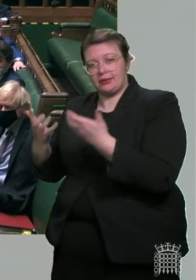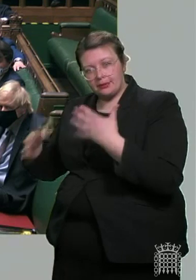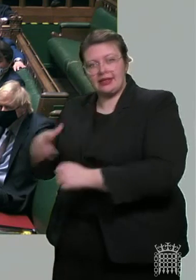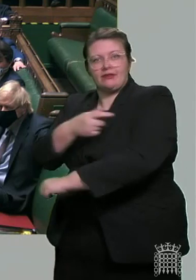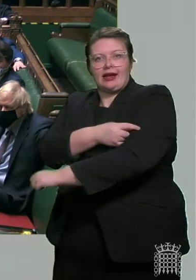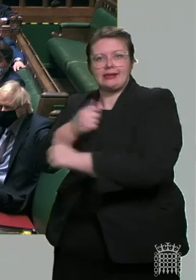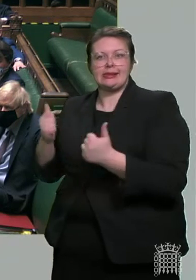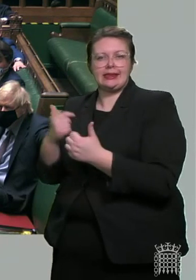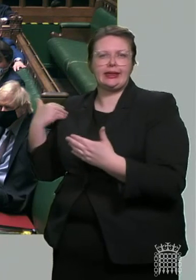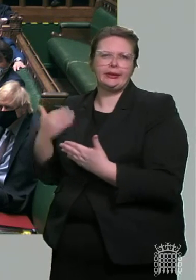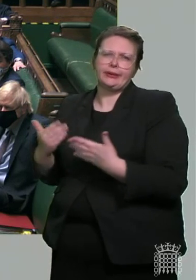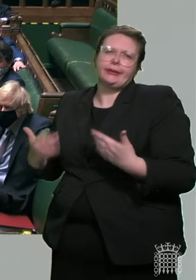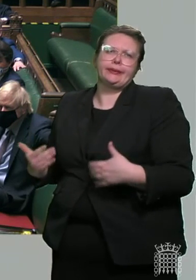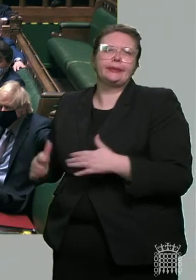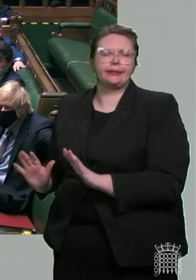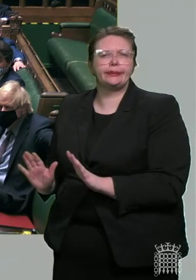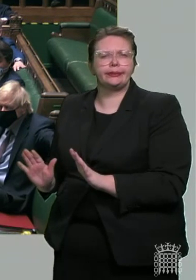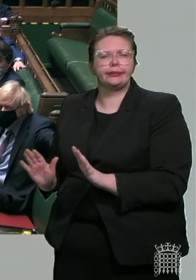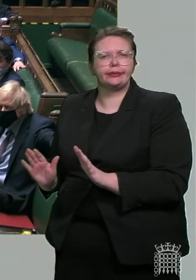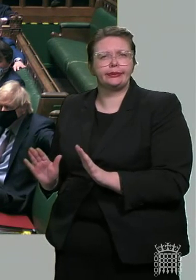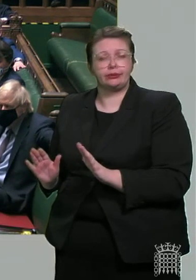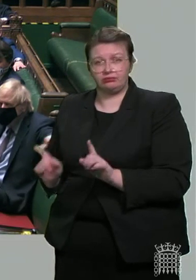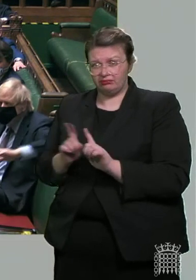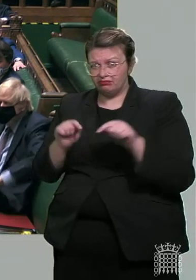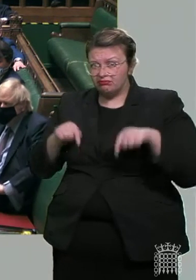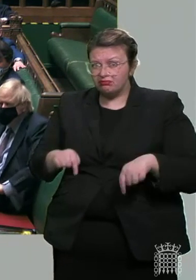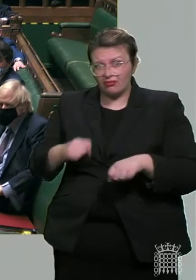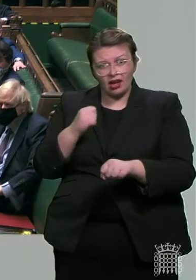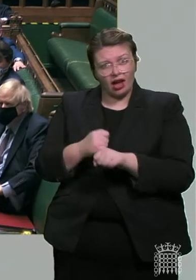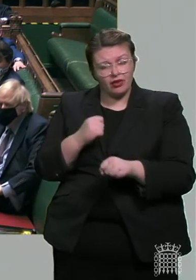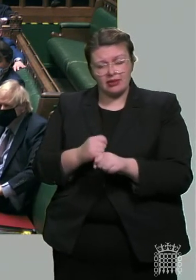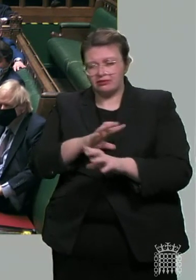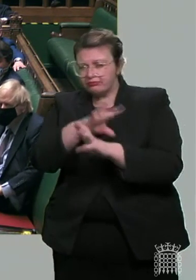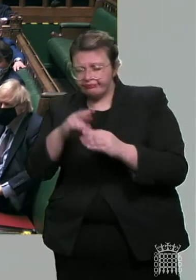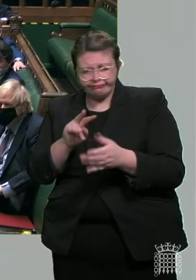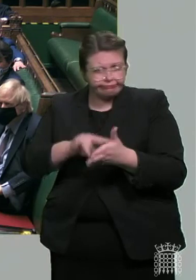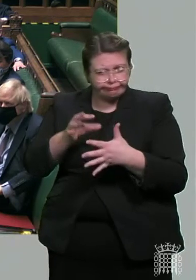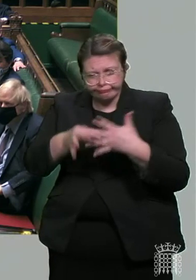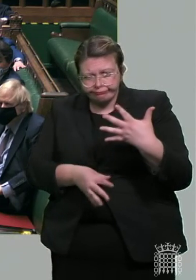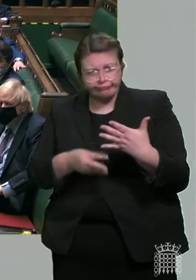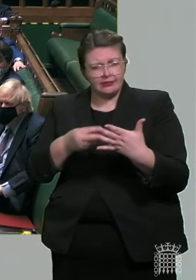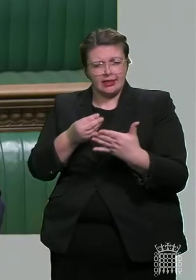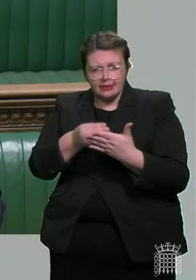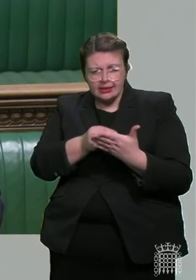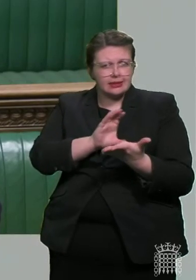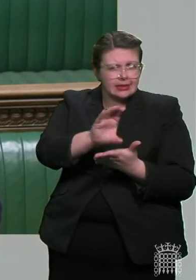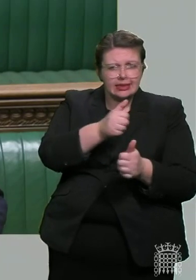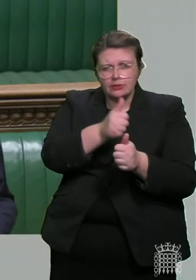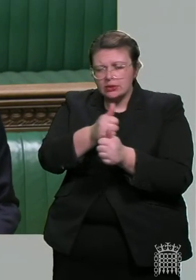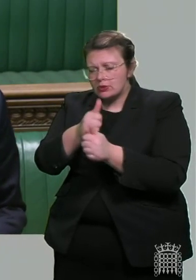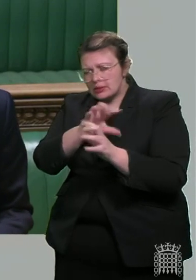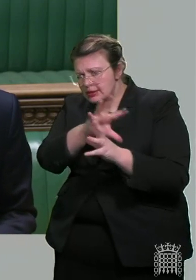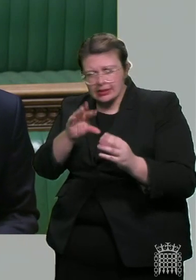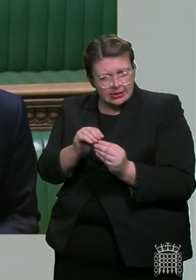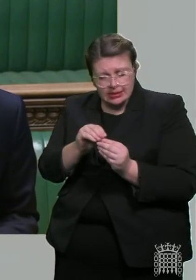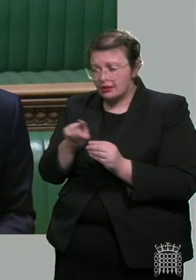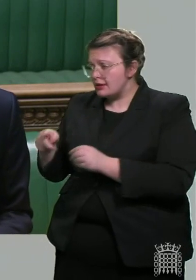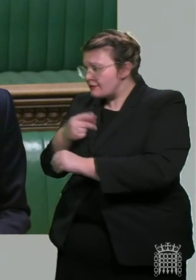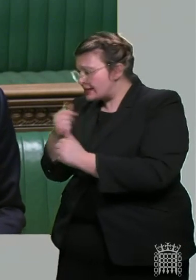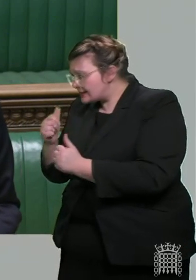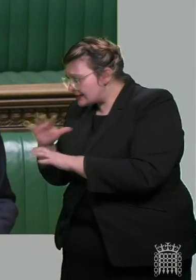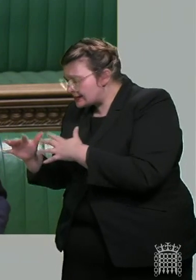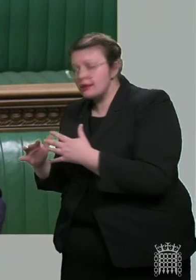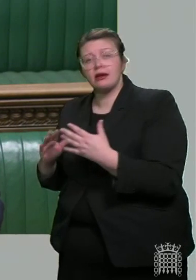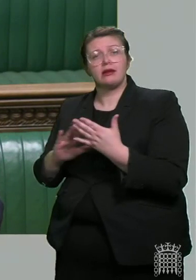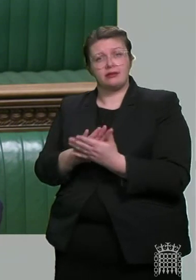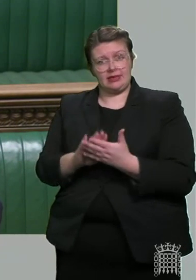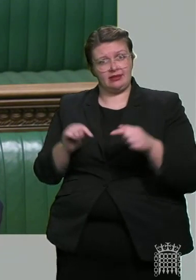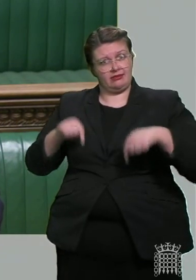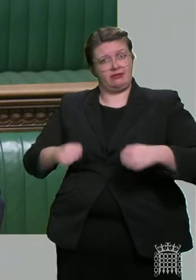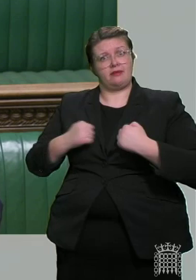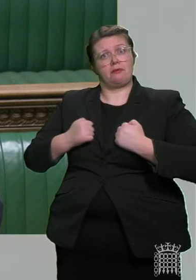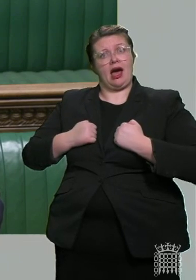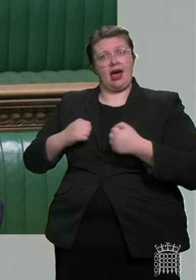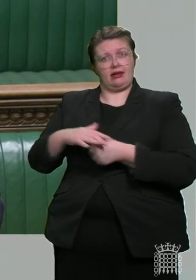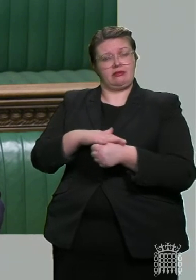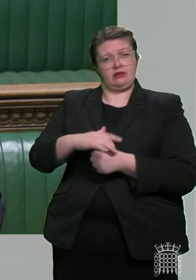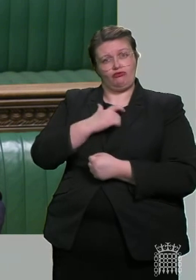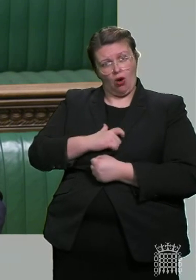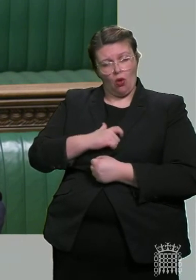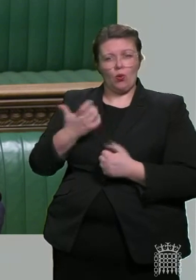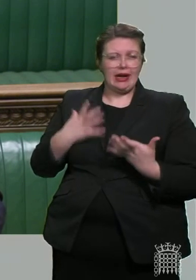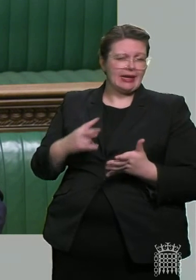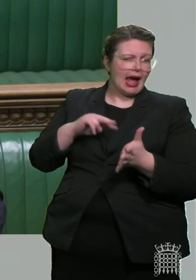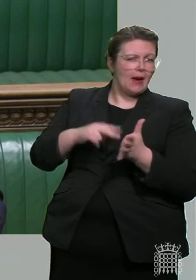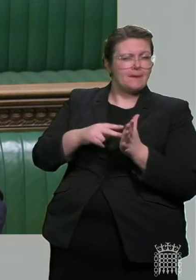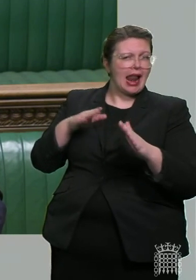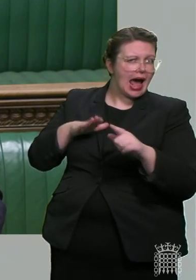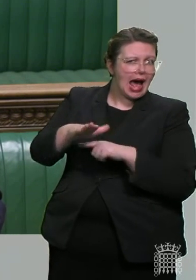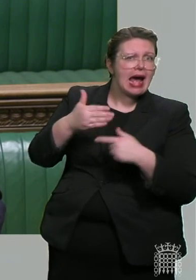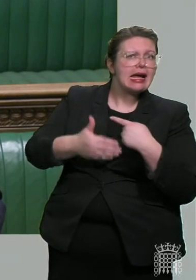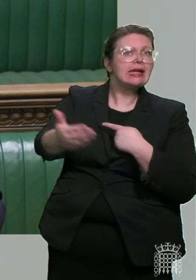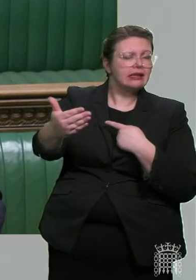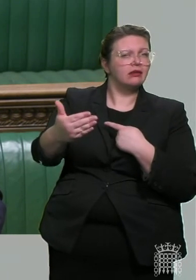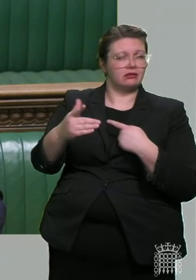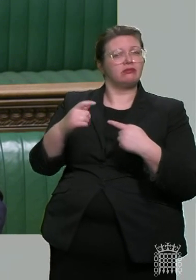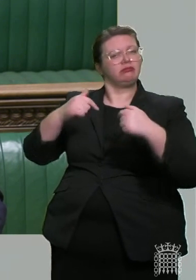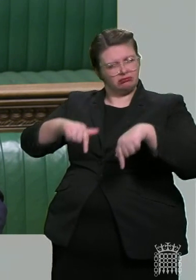Combined with our economic response, one of the most comprehensive and generous in the world, this means that the Office for Budget Responsibility is now forecasting, in its words, a